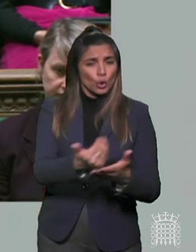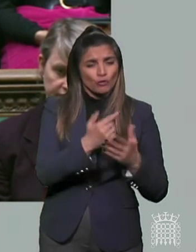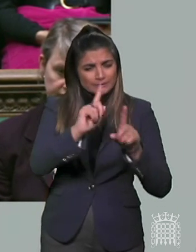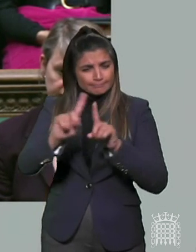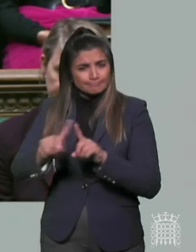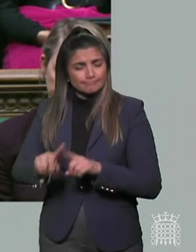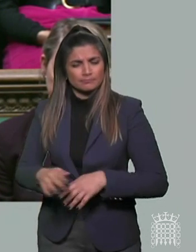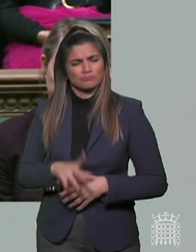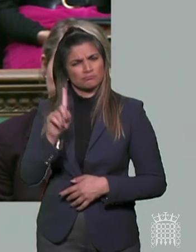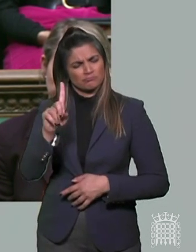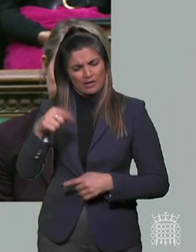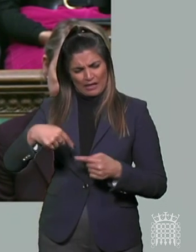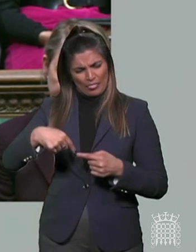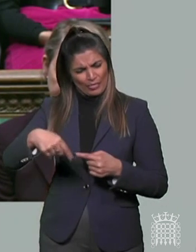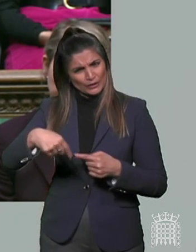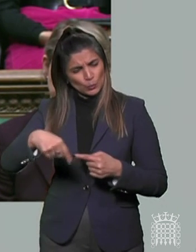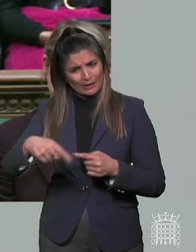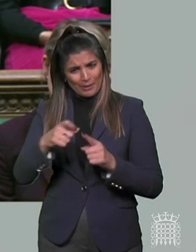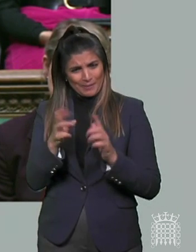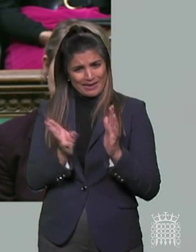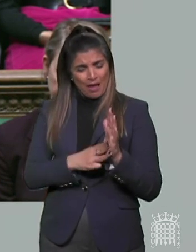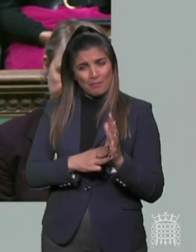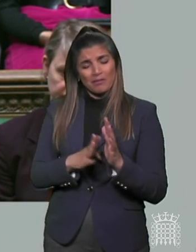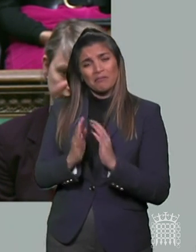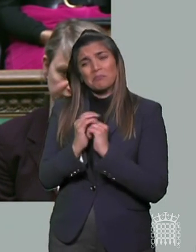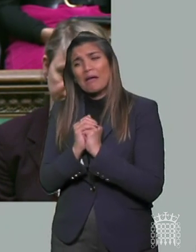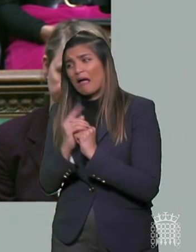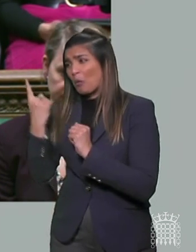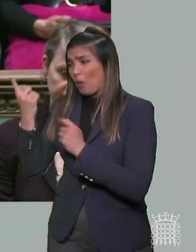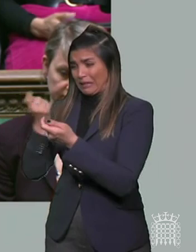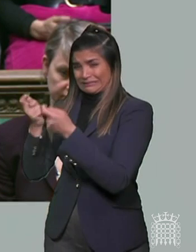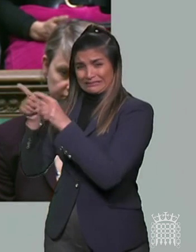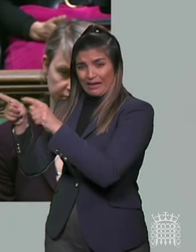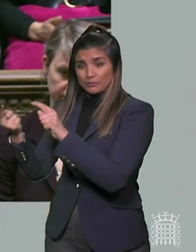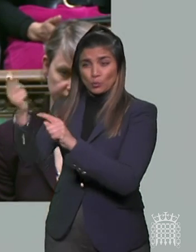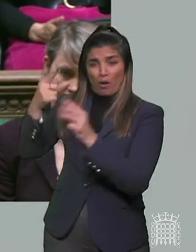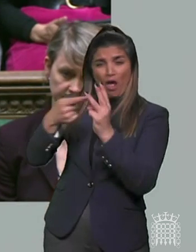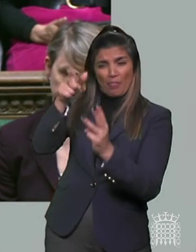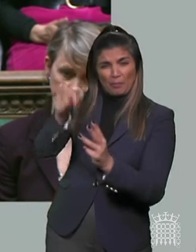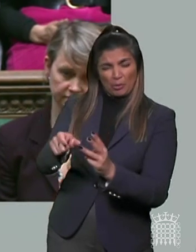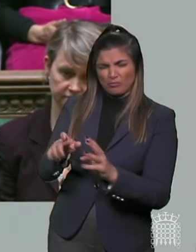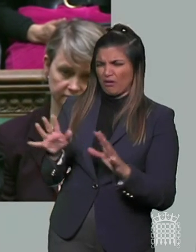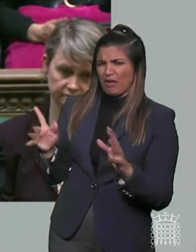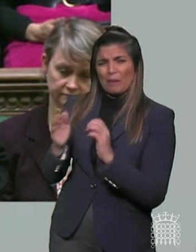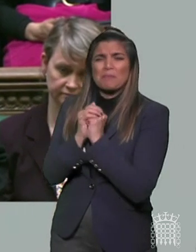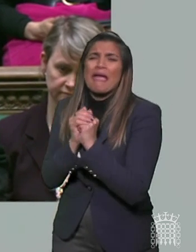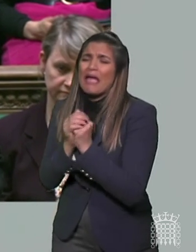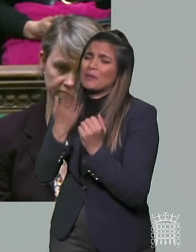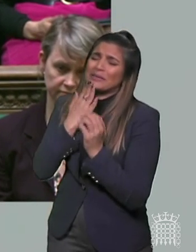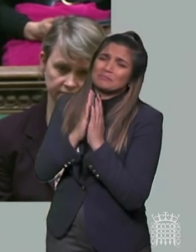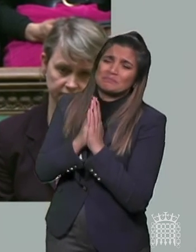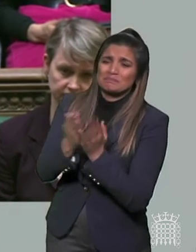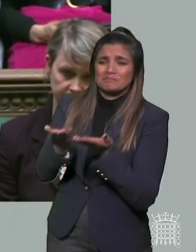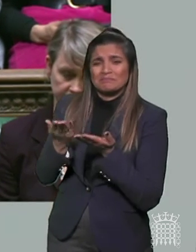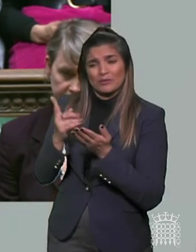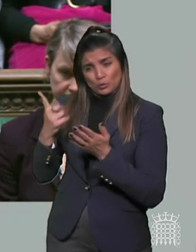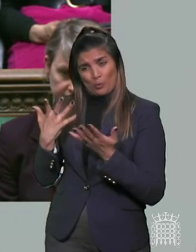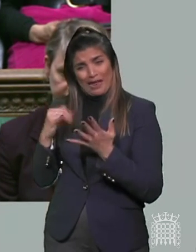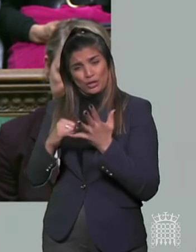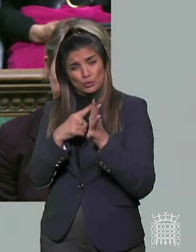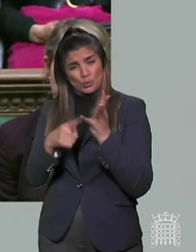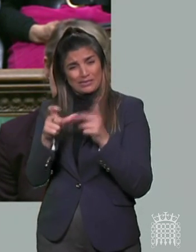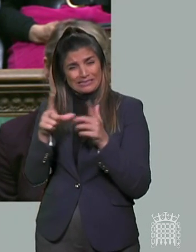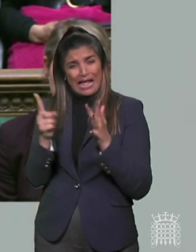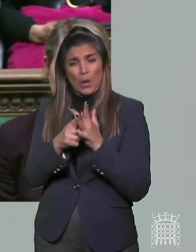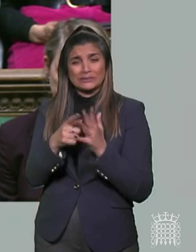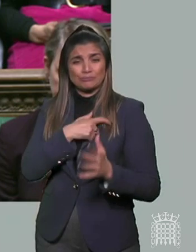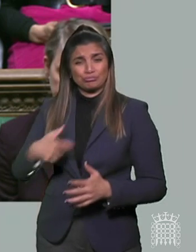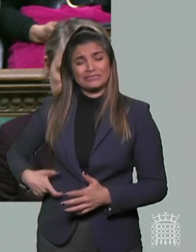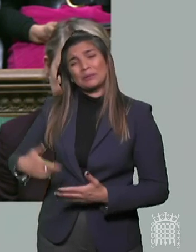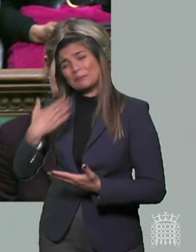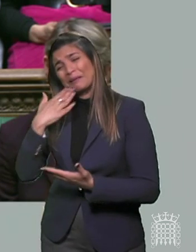This week, the Prime Minister has gone cap in hand from one dictator to another, on a begging mission for the Saudi prince to bail him out.